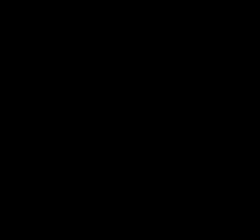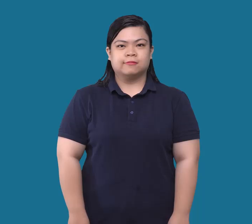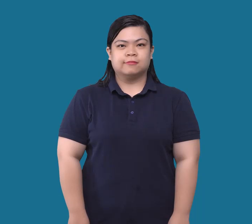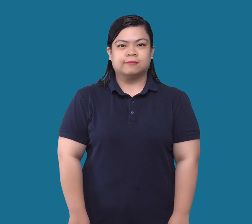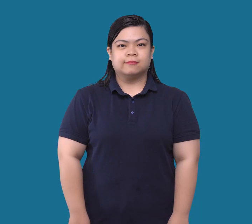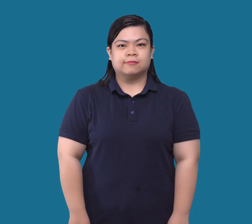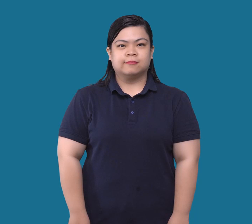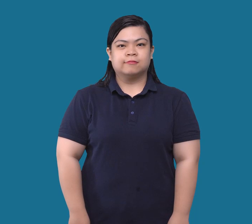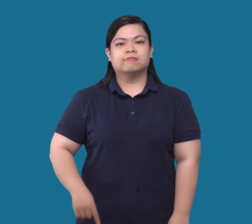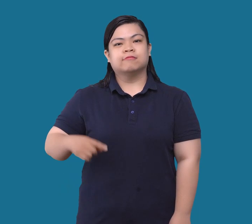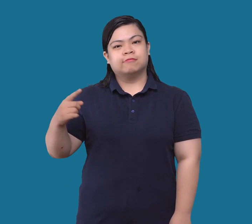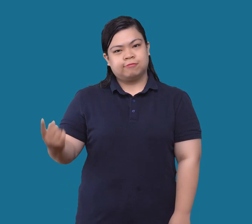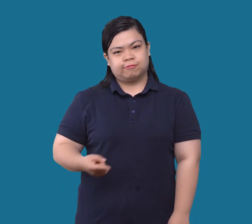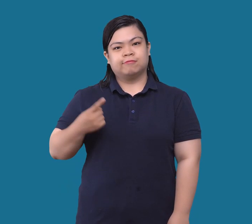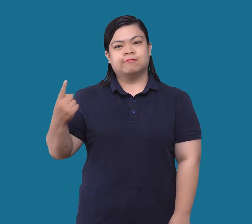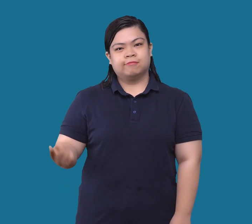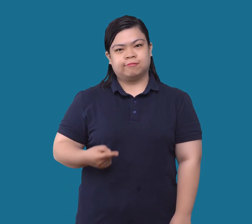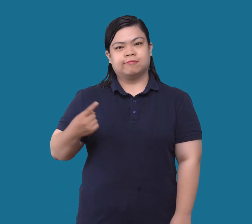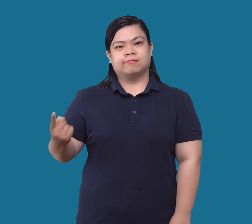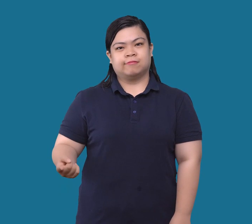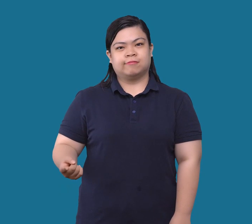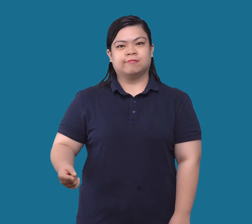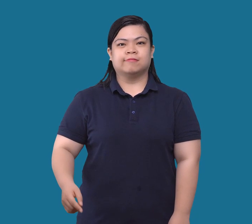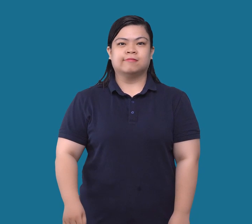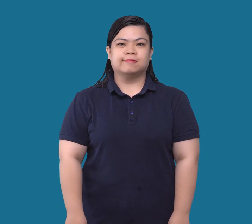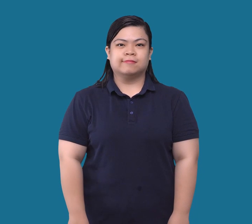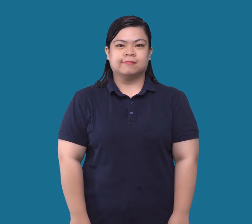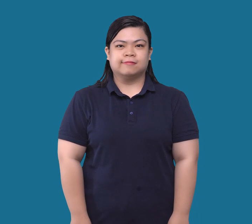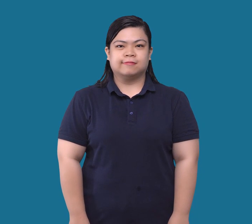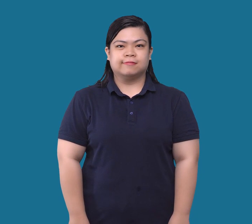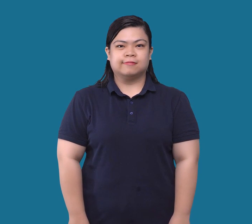thông thường